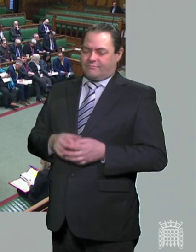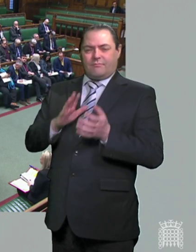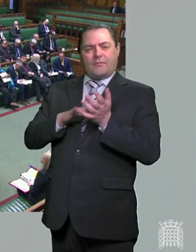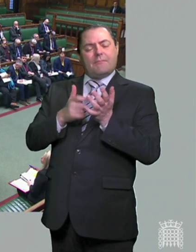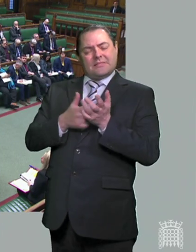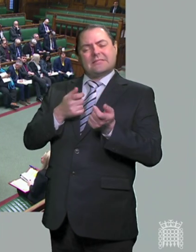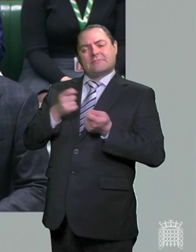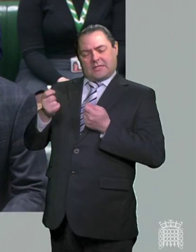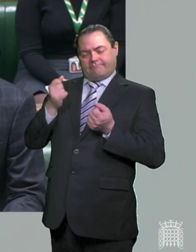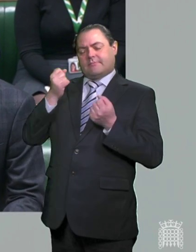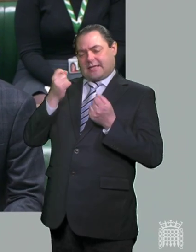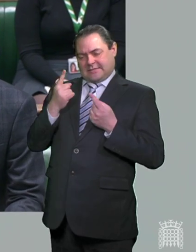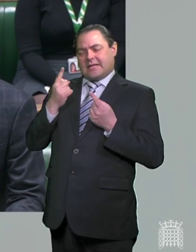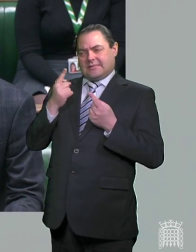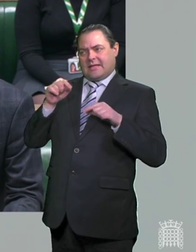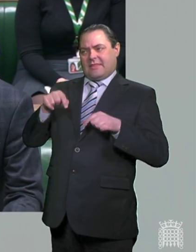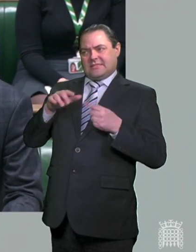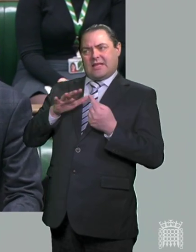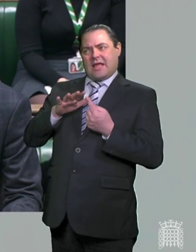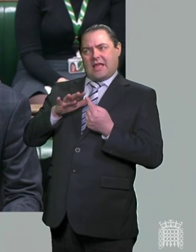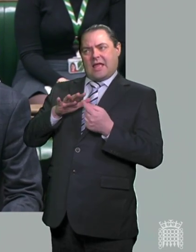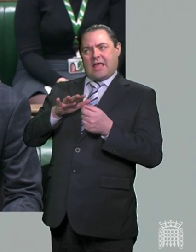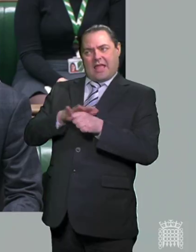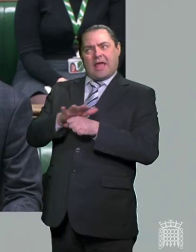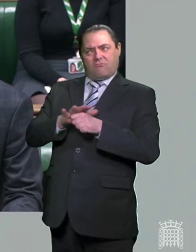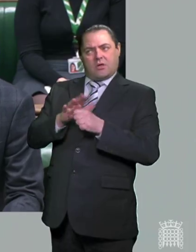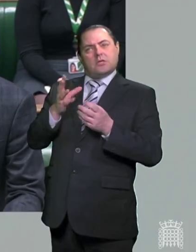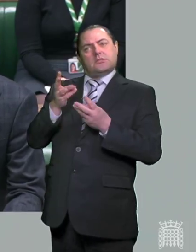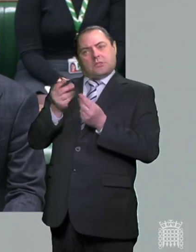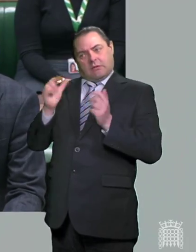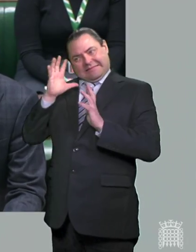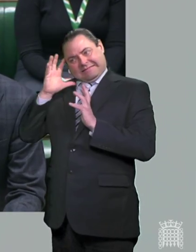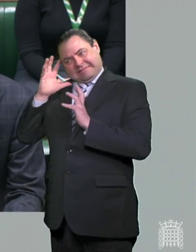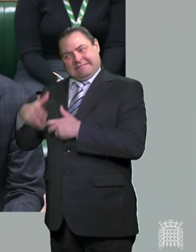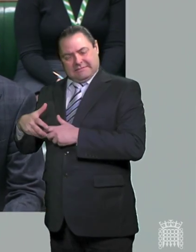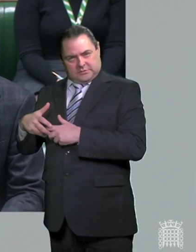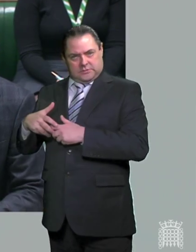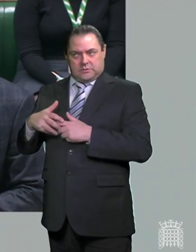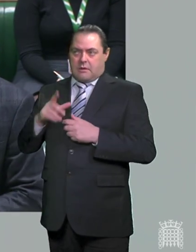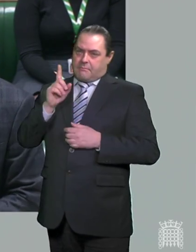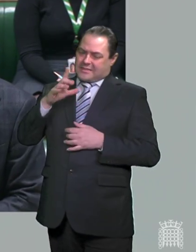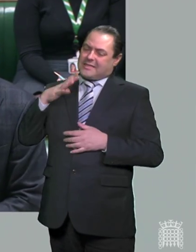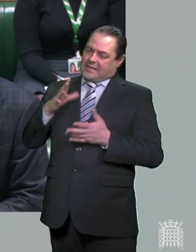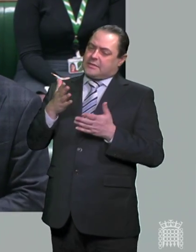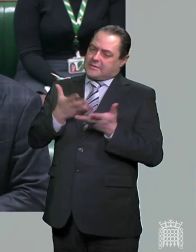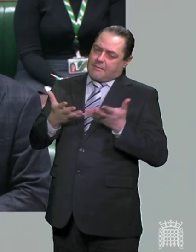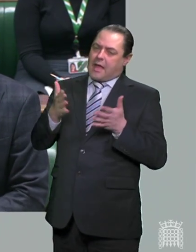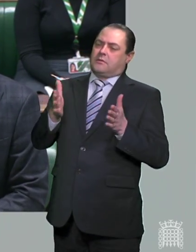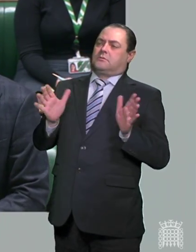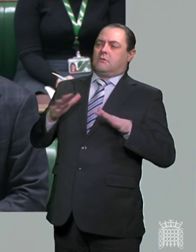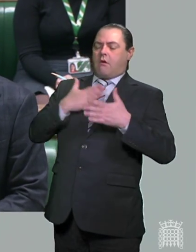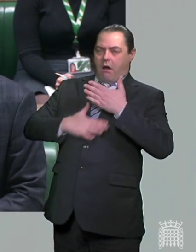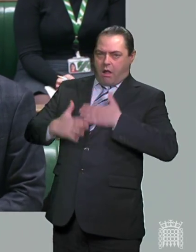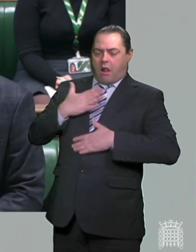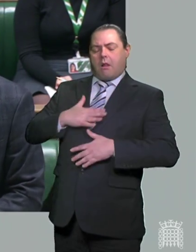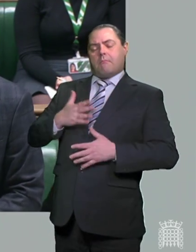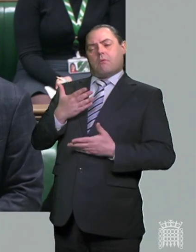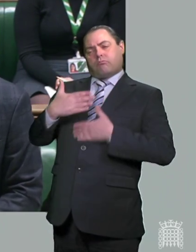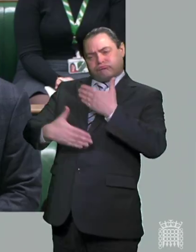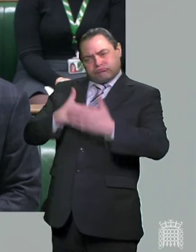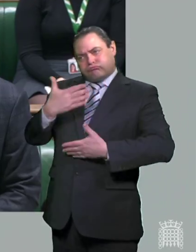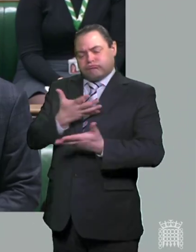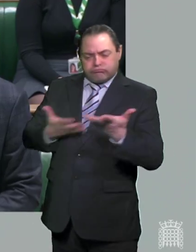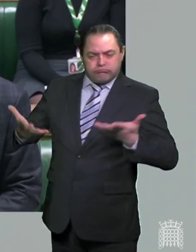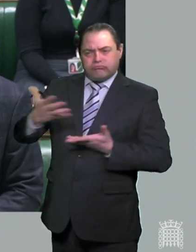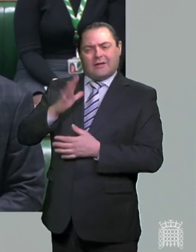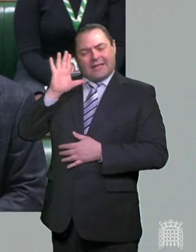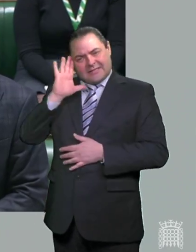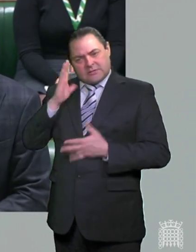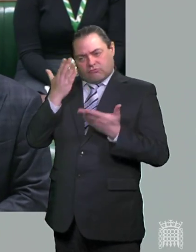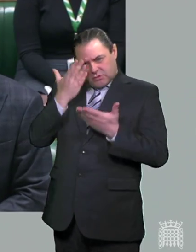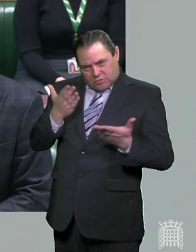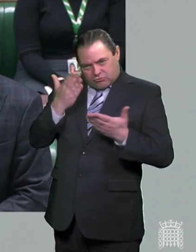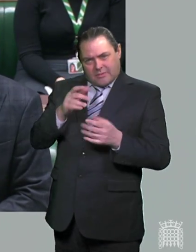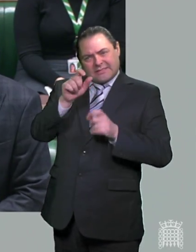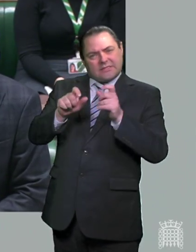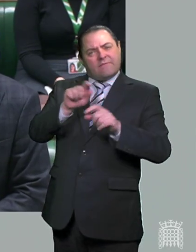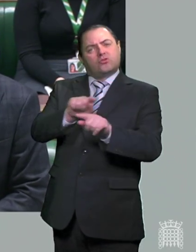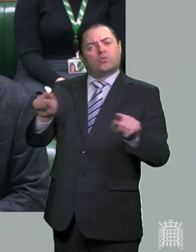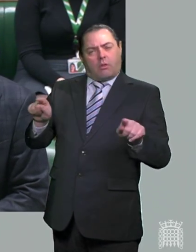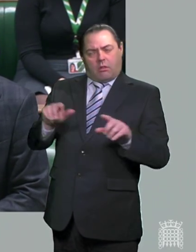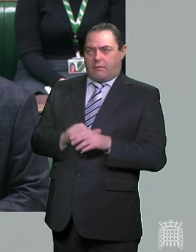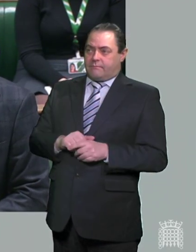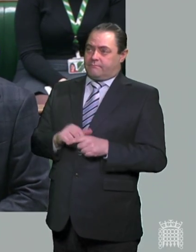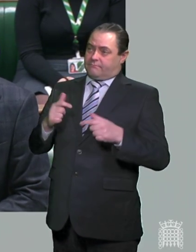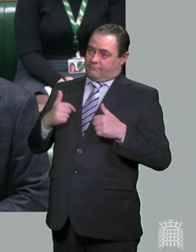I recognise that this is an area of considerable concern for some, but it is important that the debate is calm and measured, and absolutely respects the individuals involved.